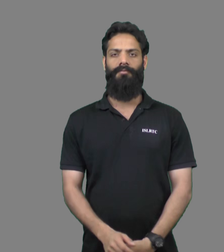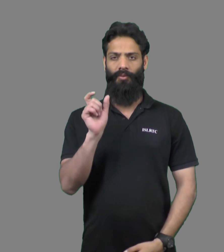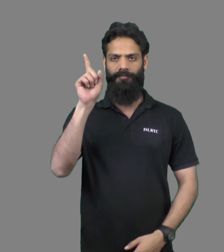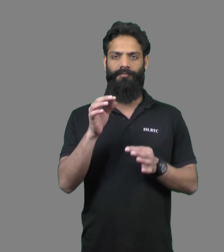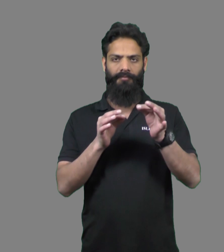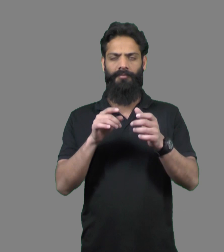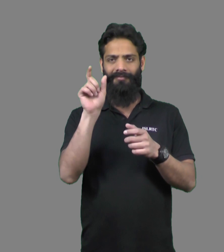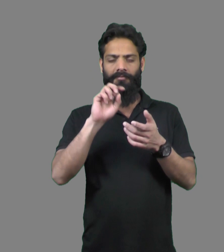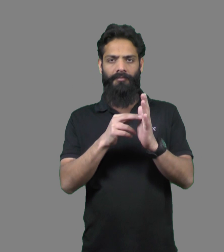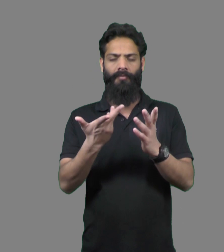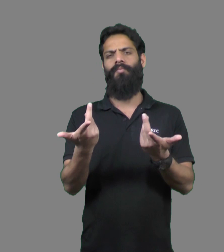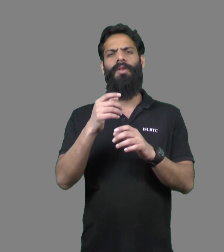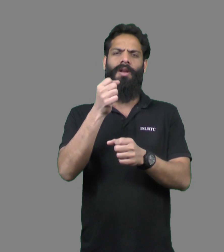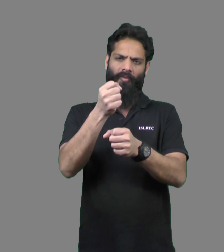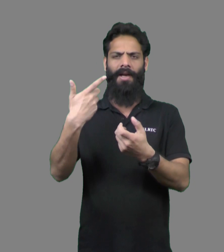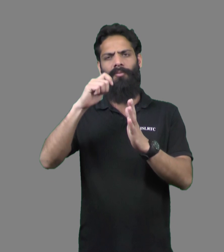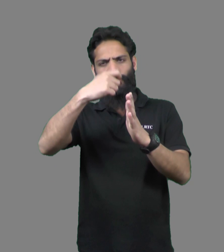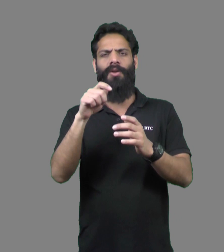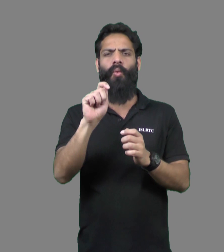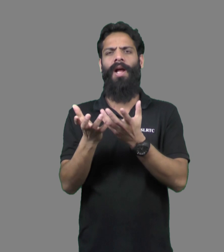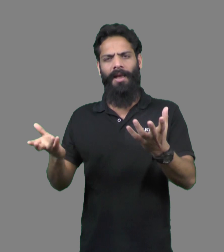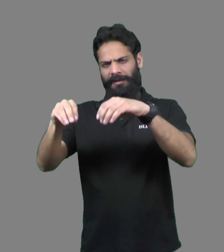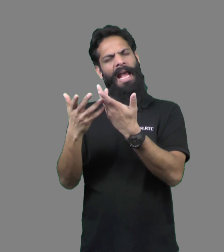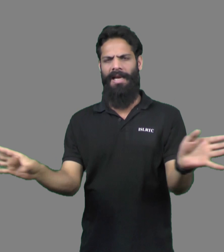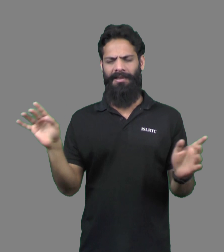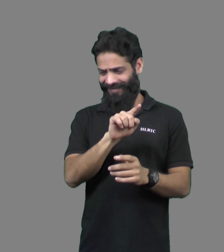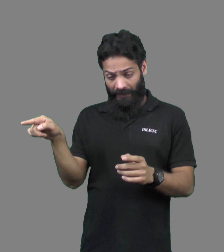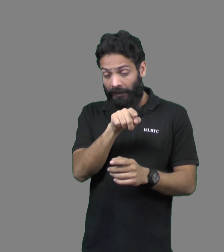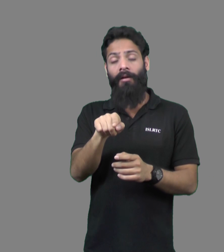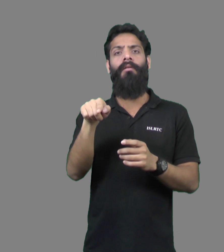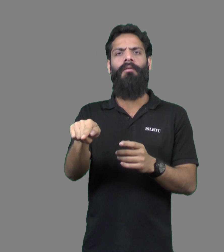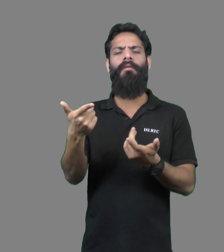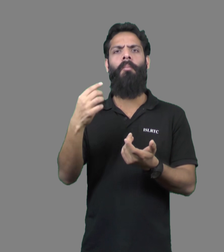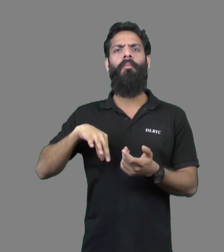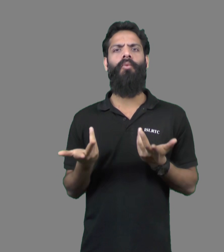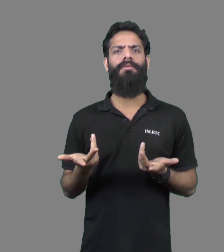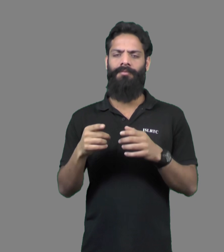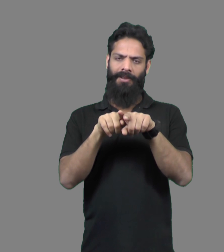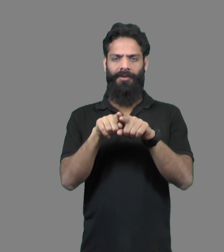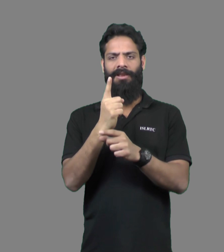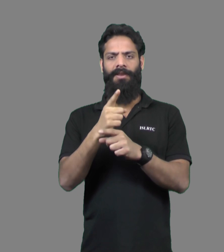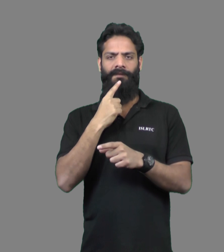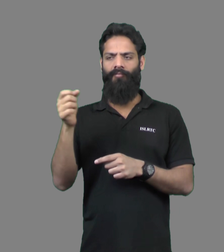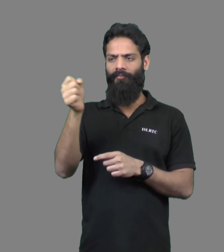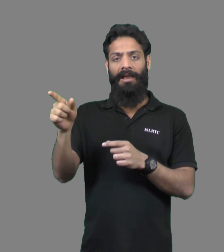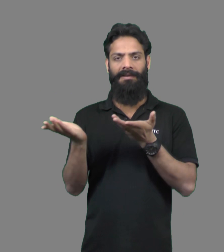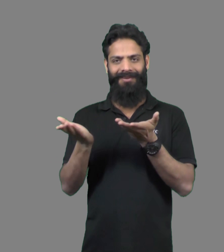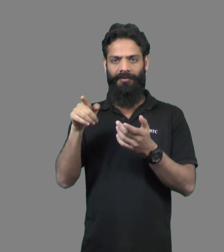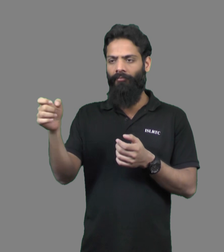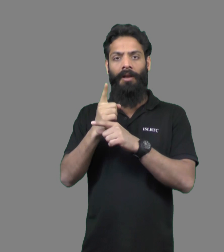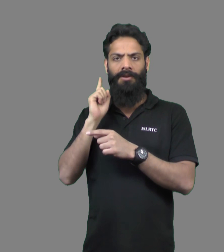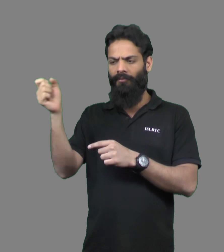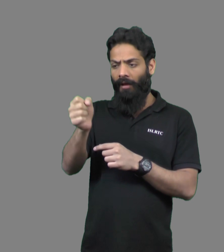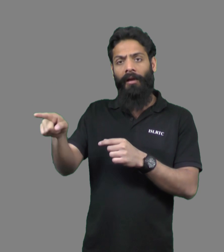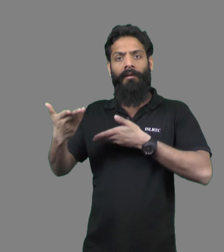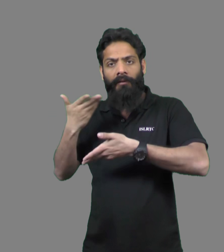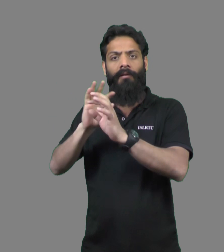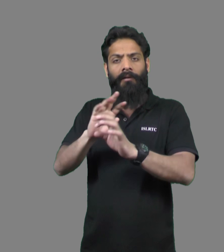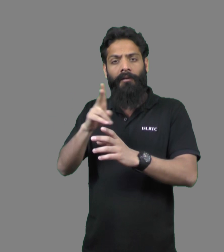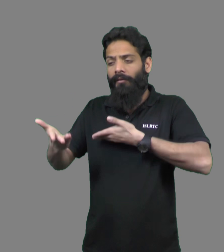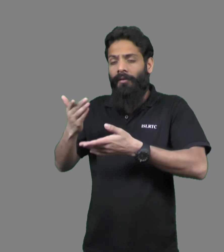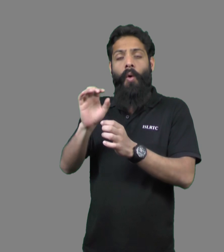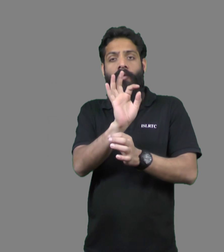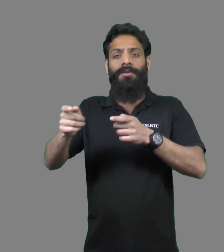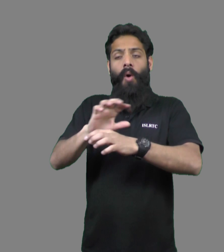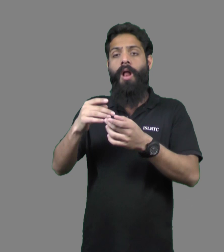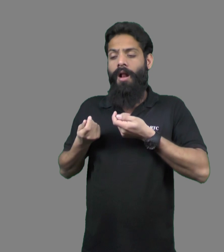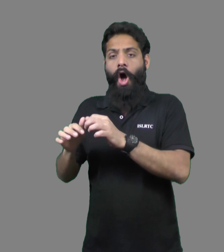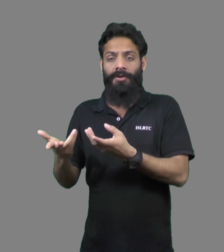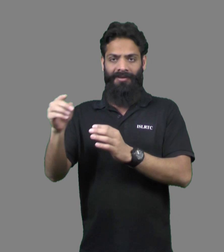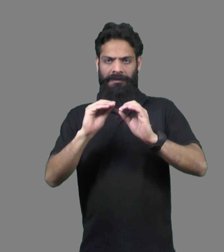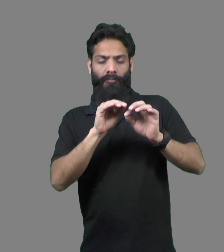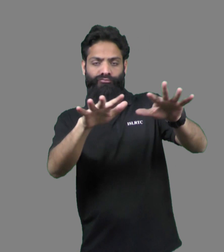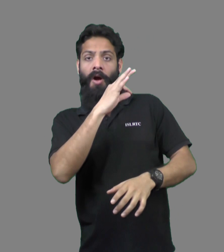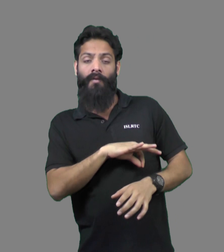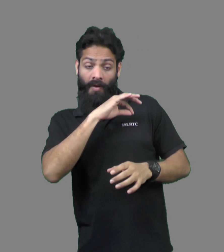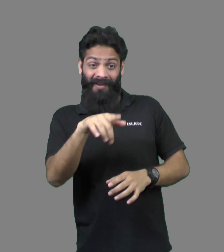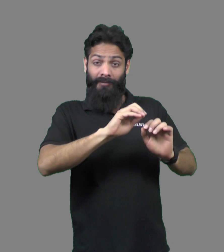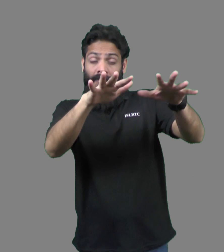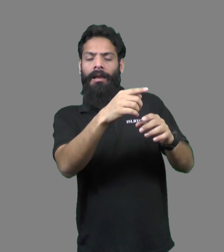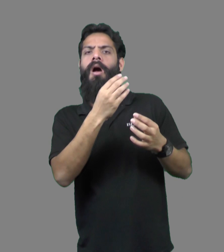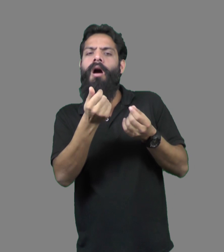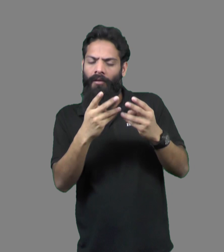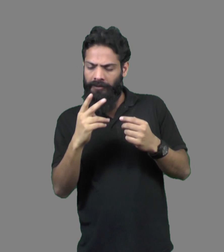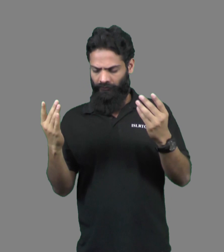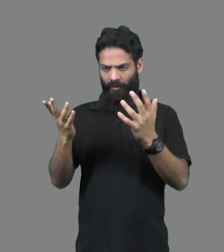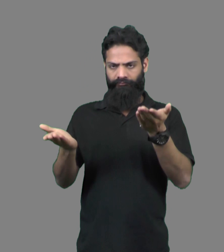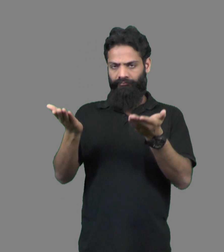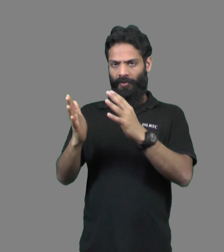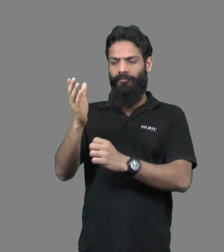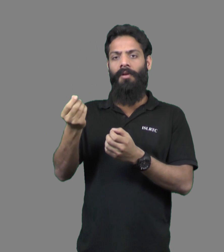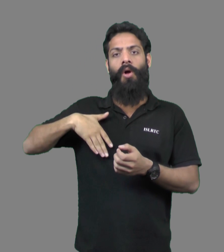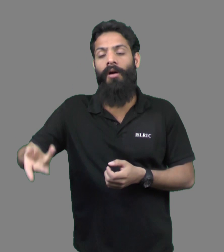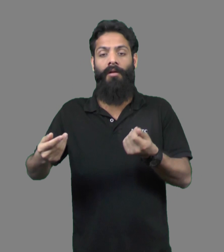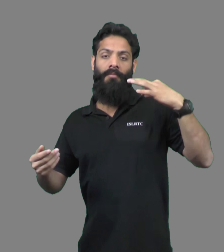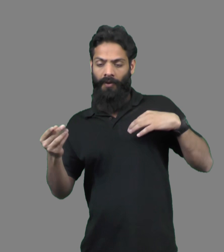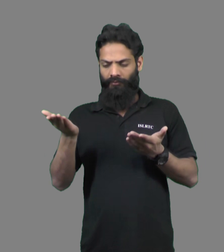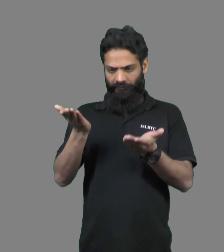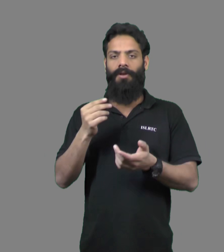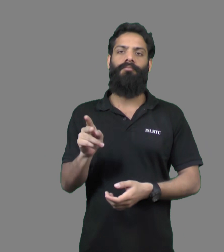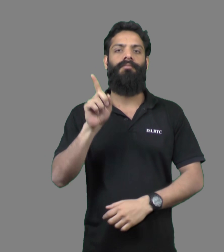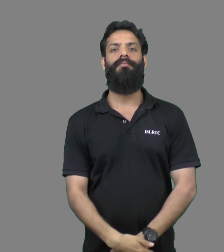Cost Benefit Analysis